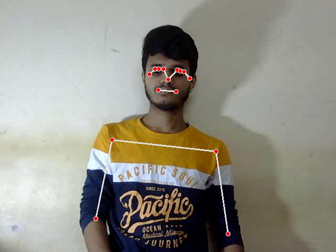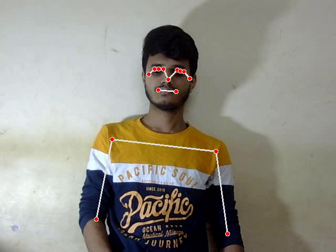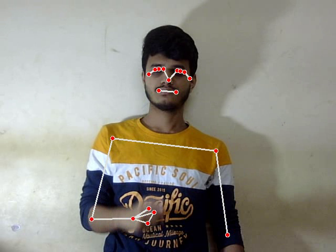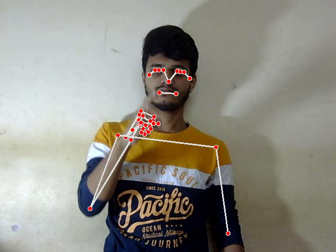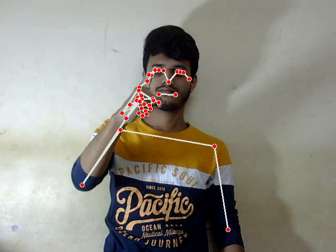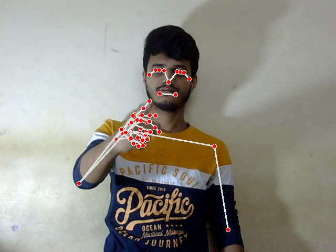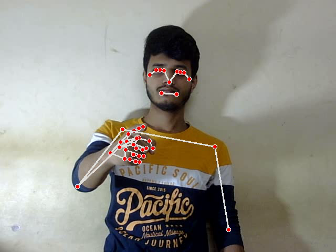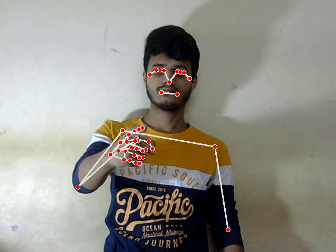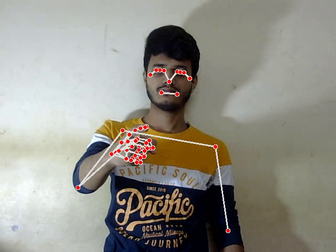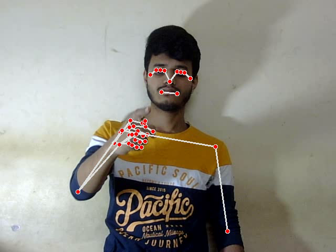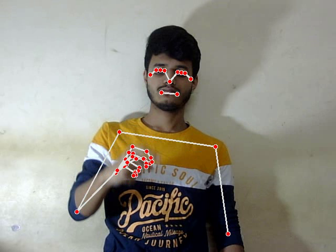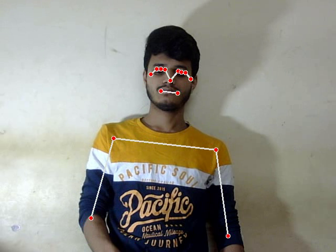you